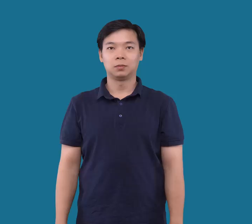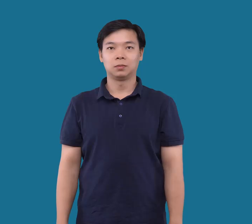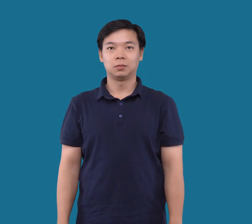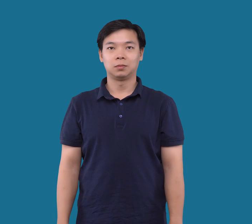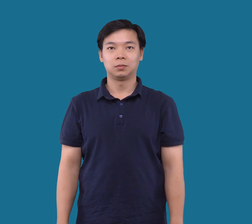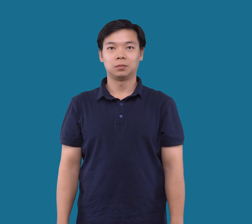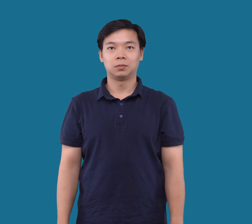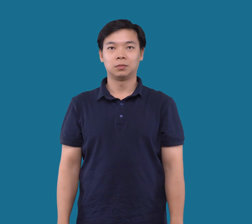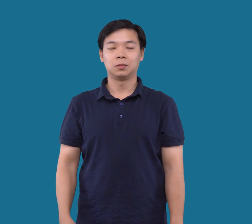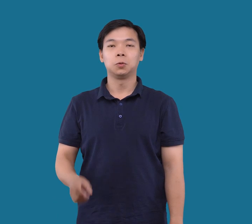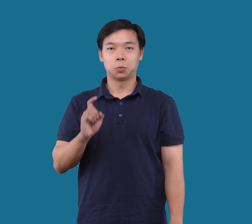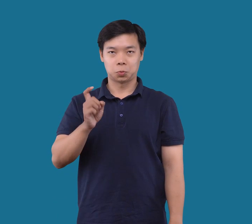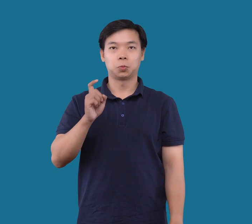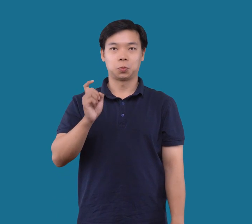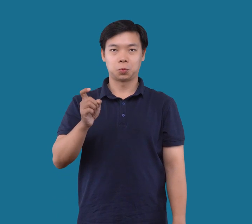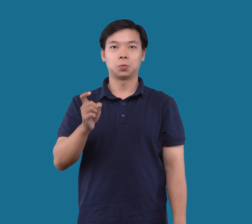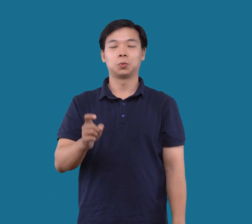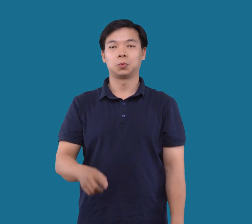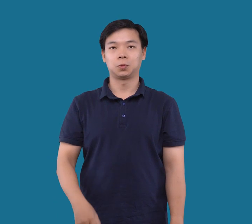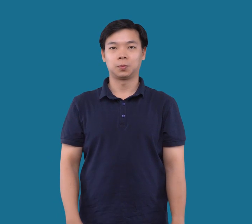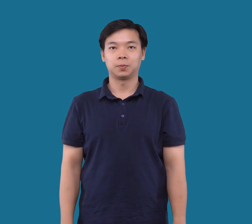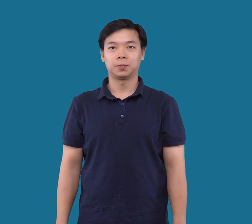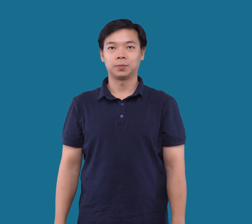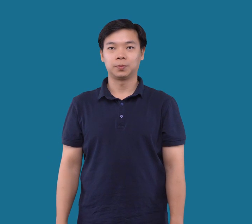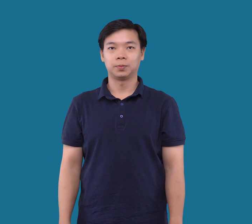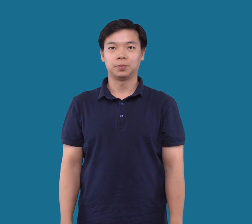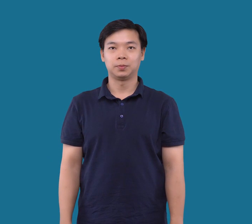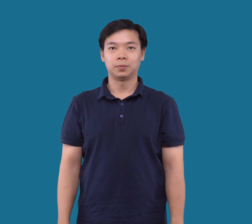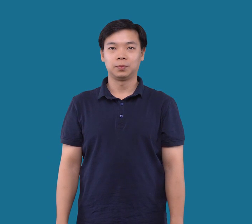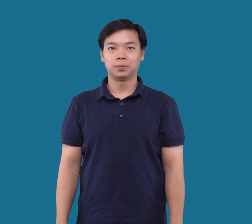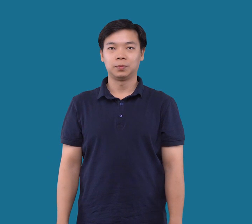đầy đủ